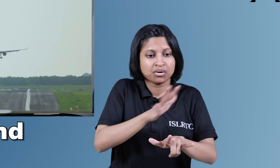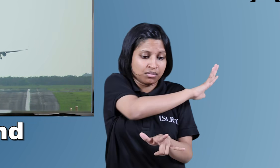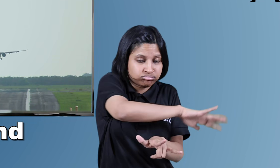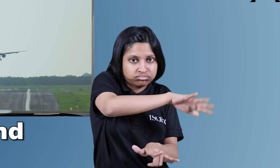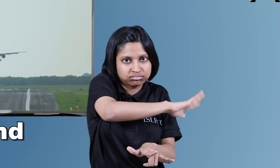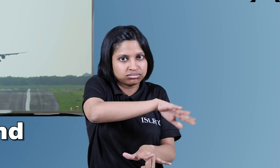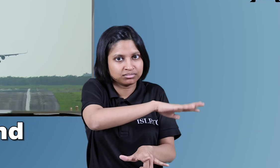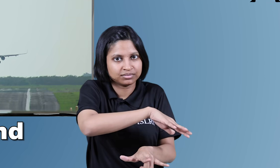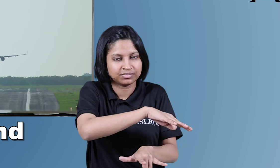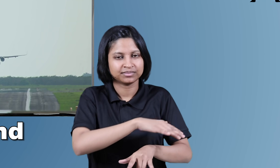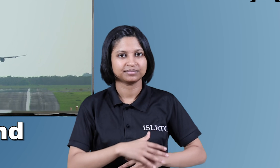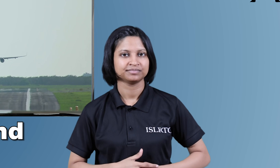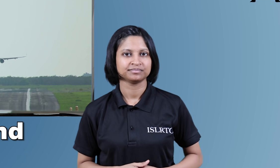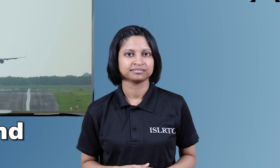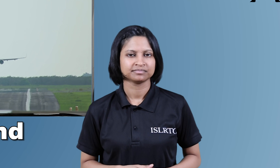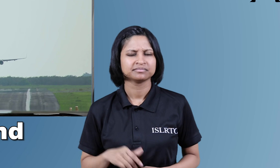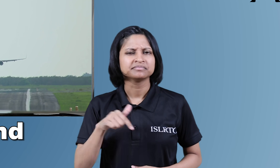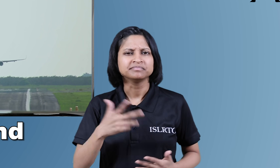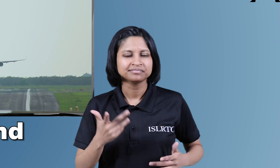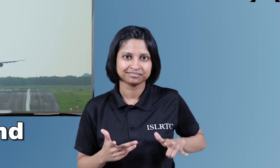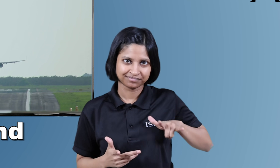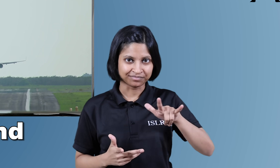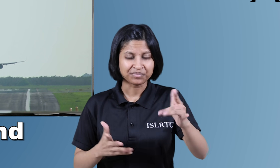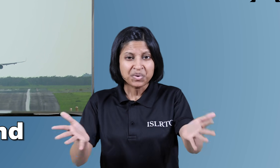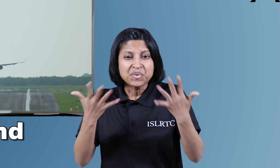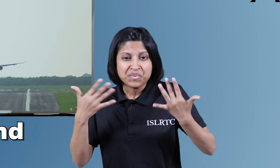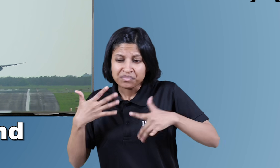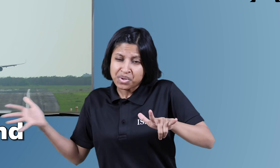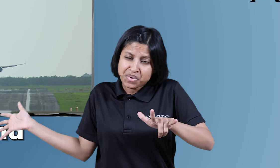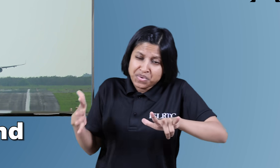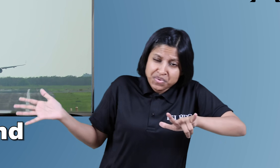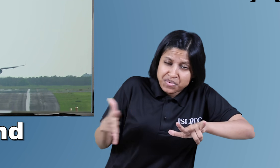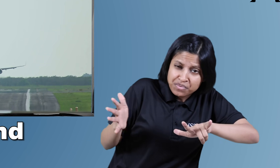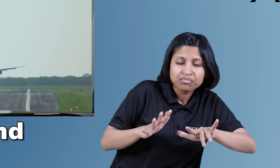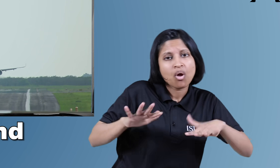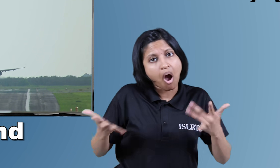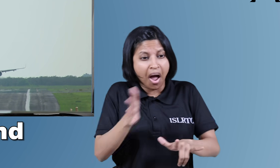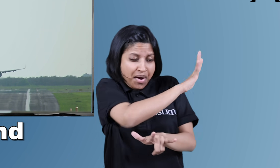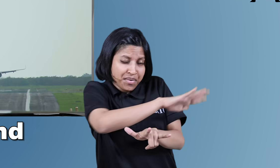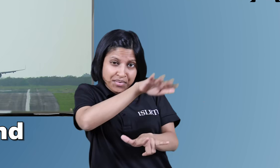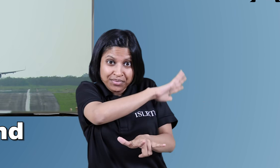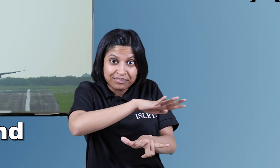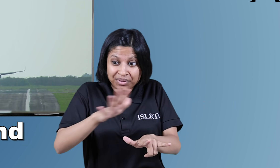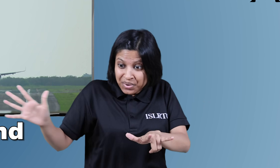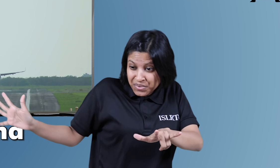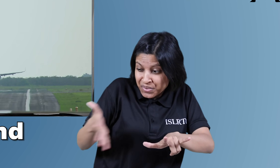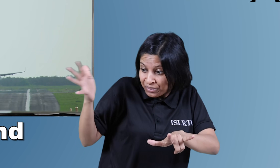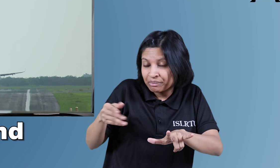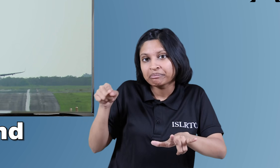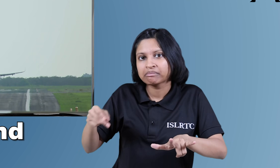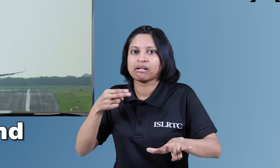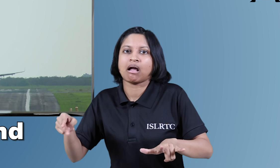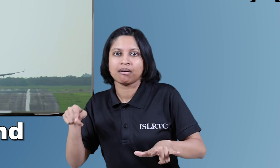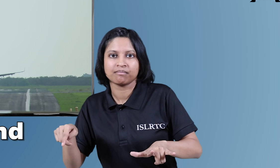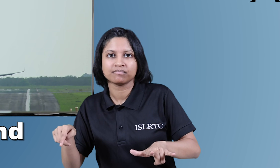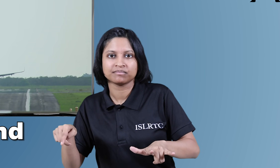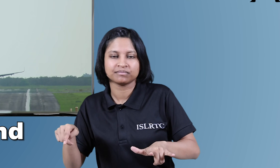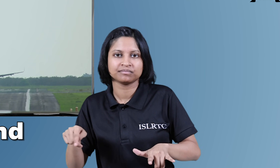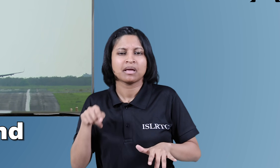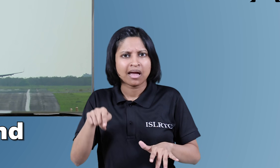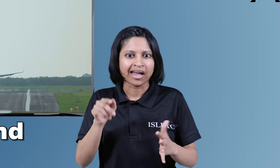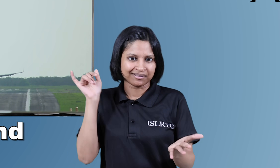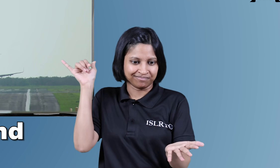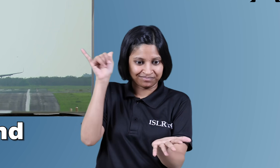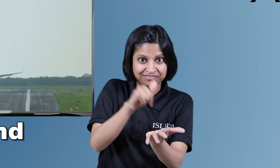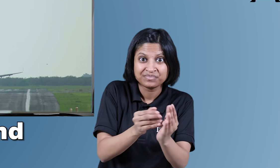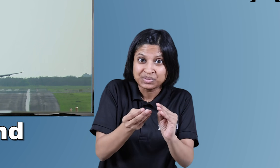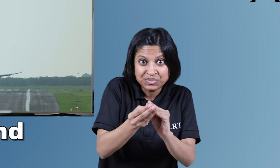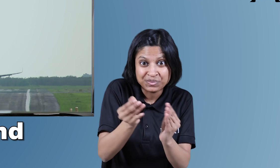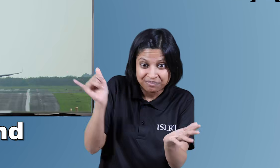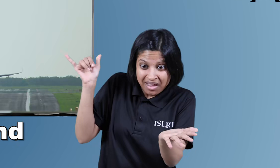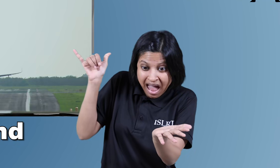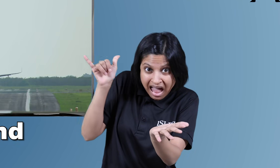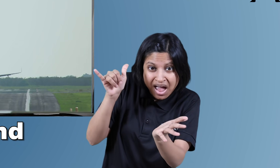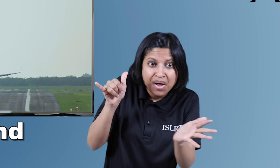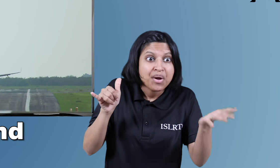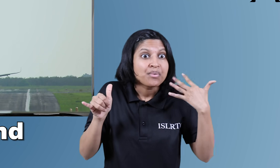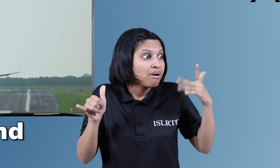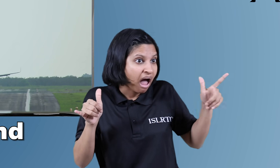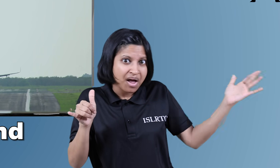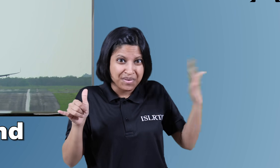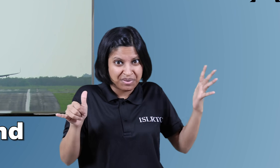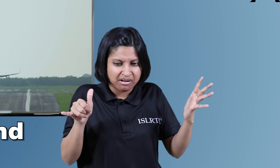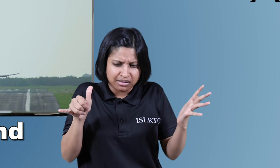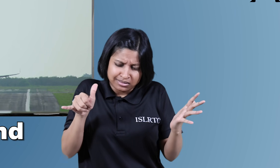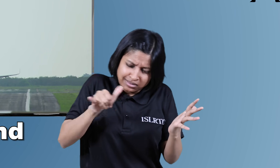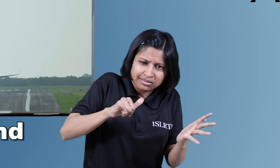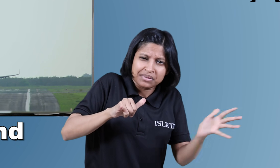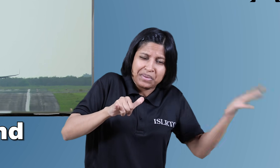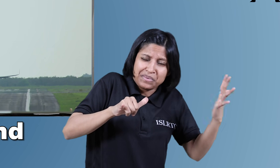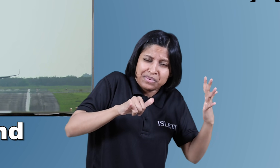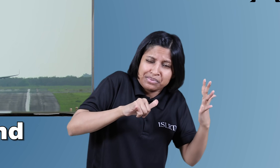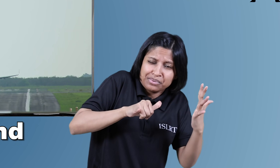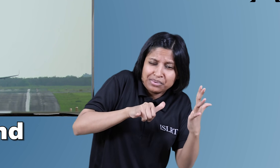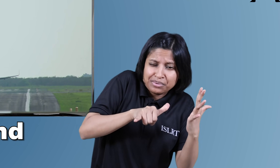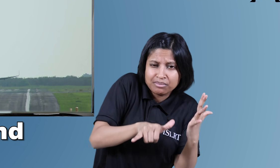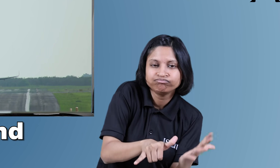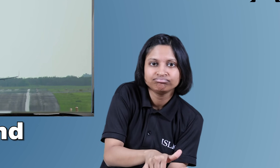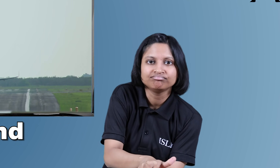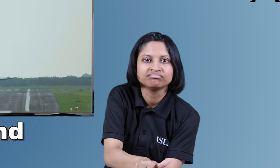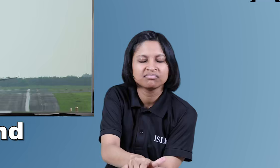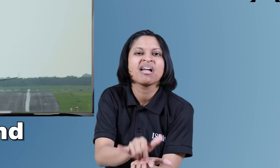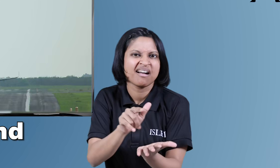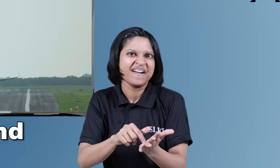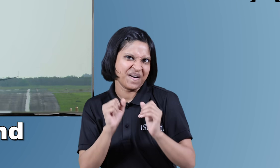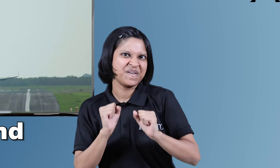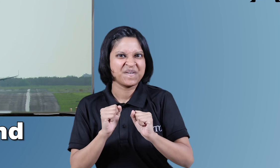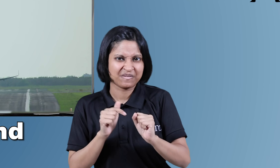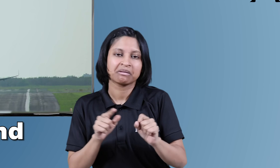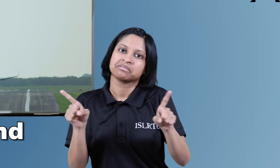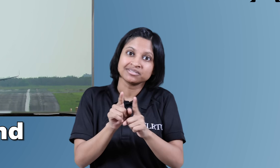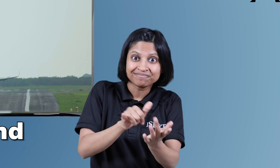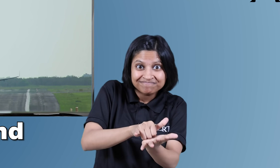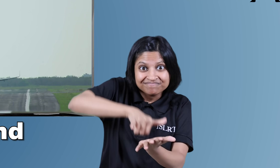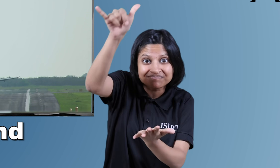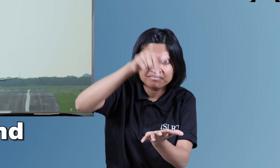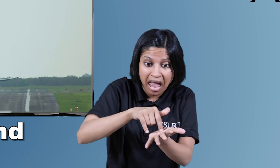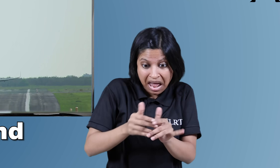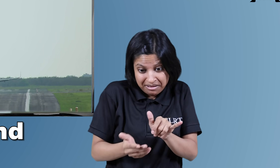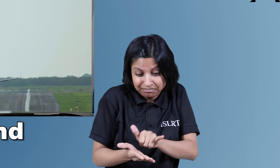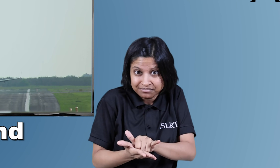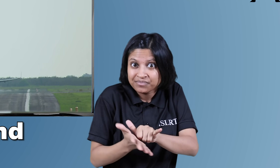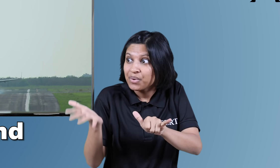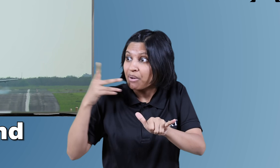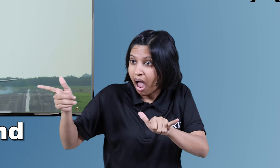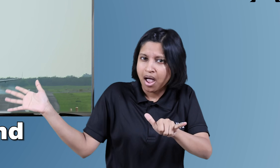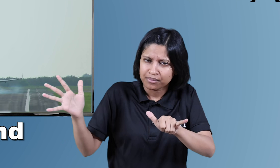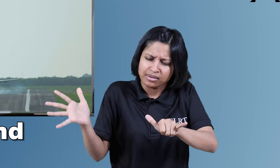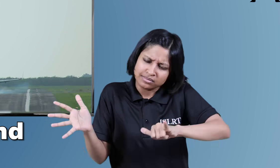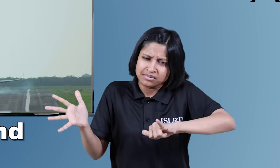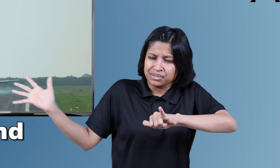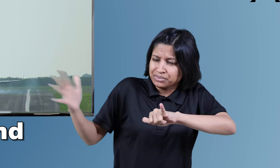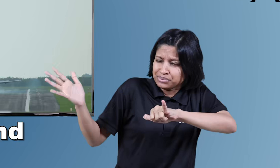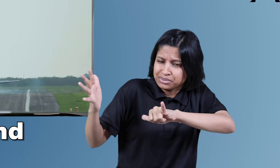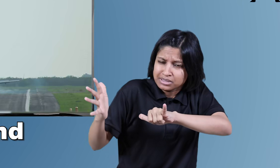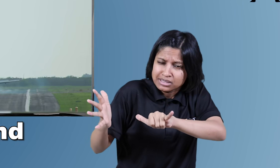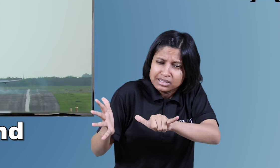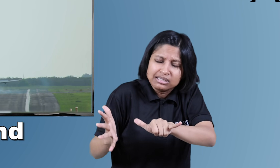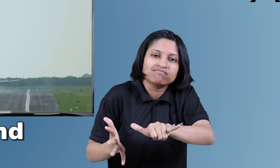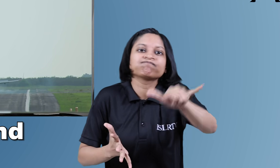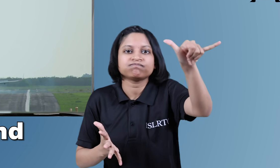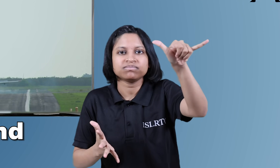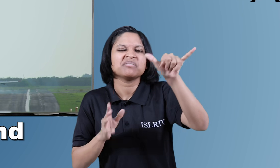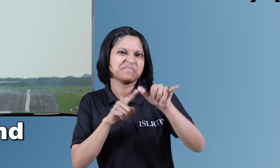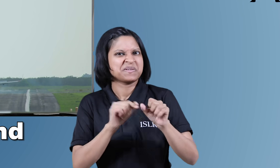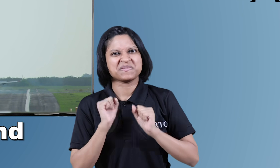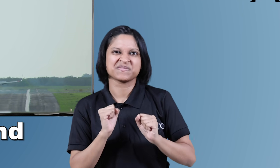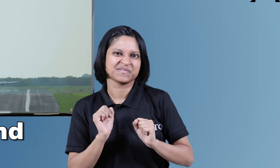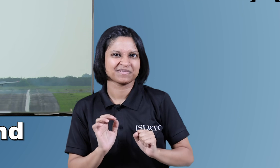Crosswind A wind blowing across the direction of travel of an aircraft is called a crosswind. It makes landing and takeoff difficult.